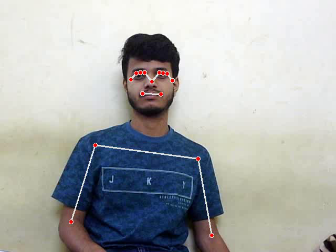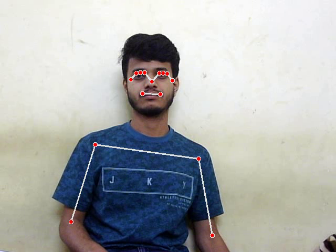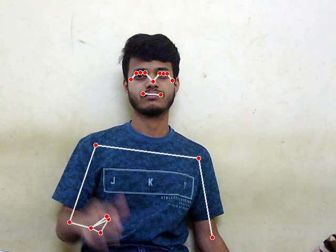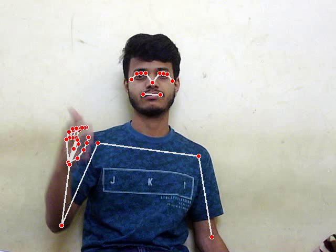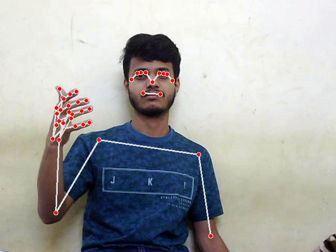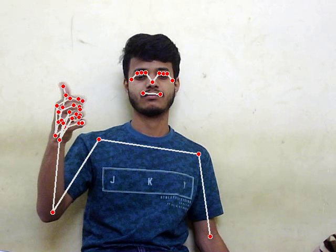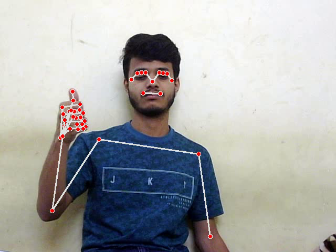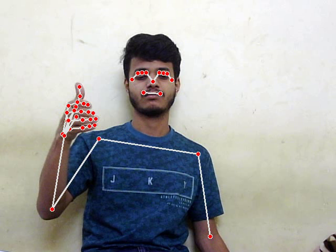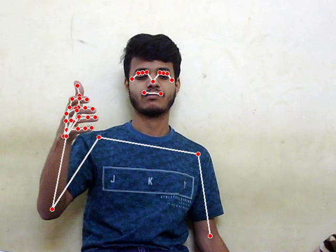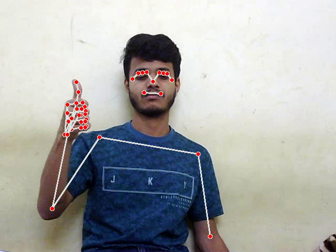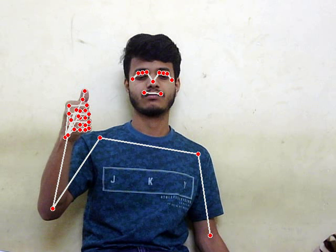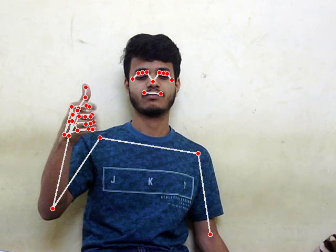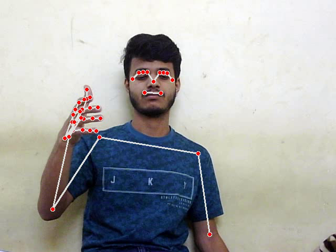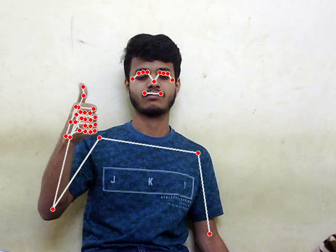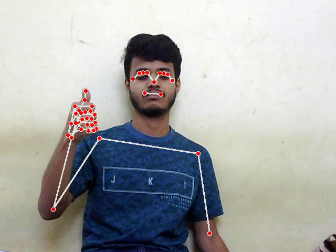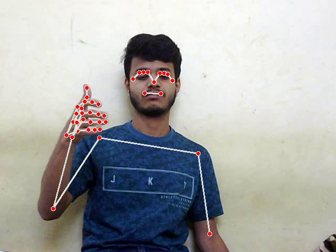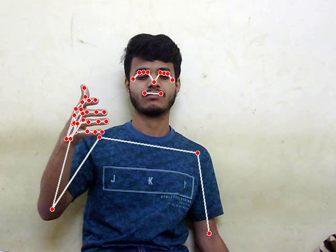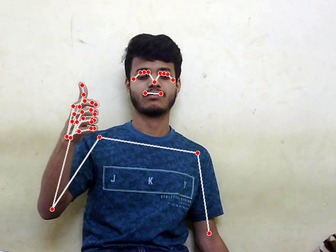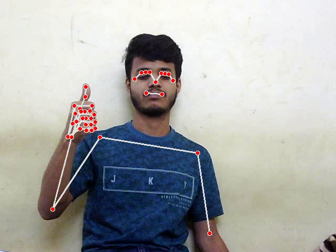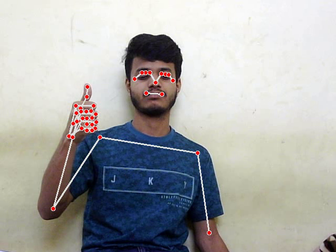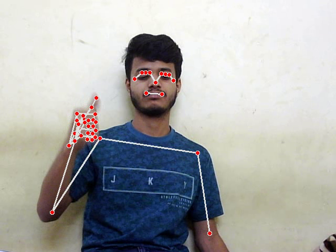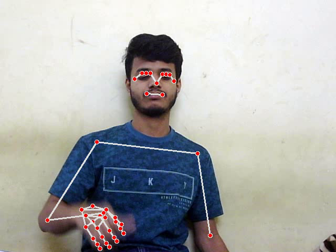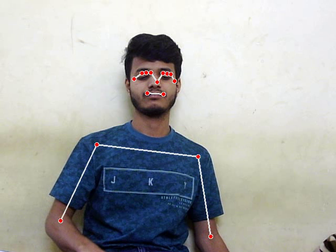milk